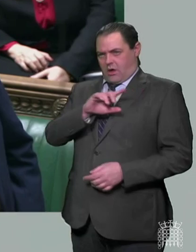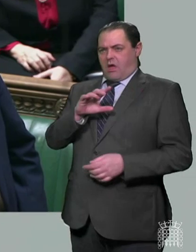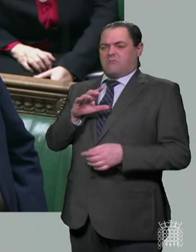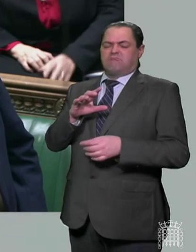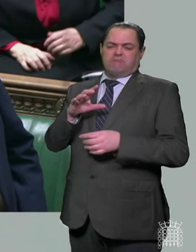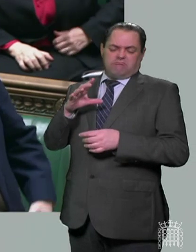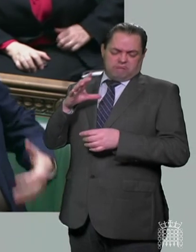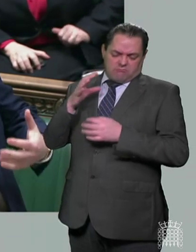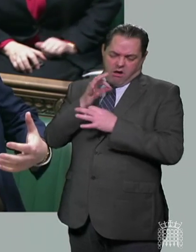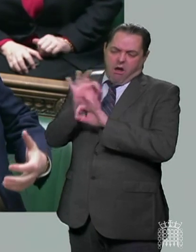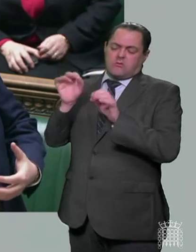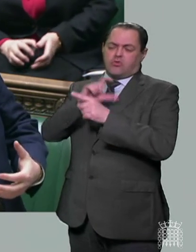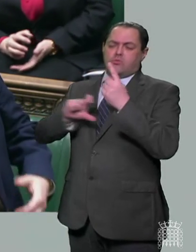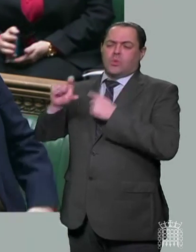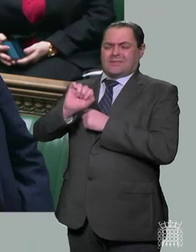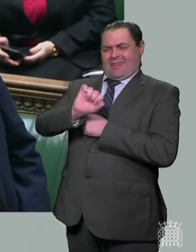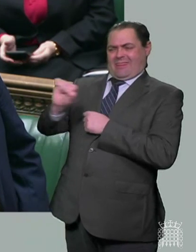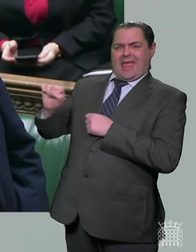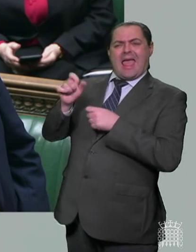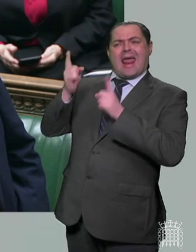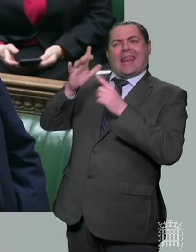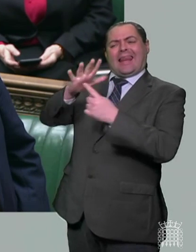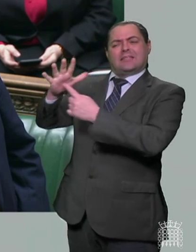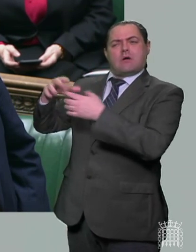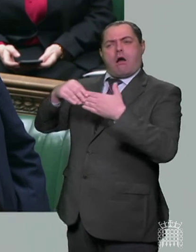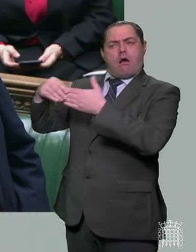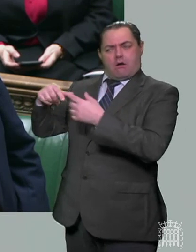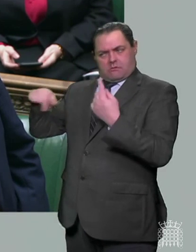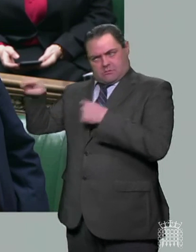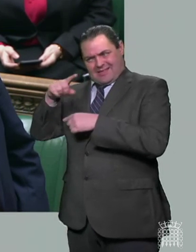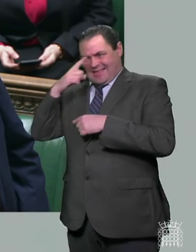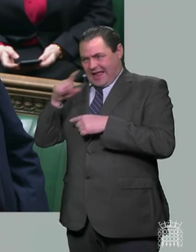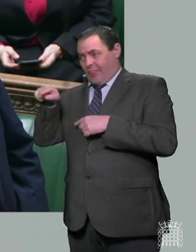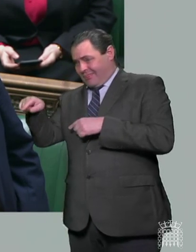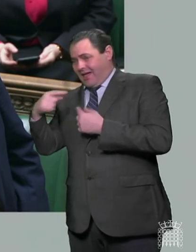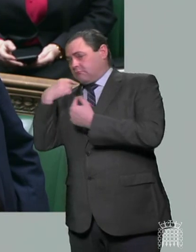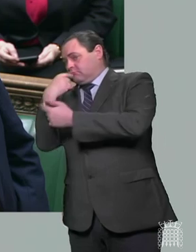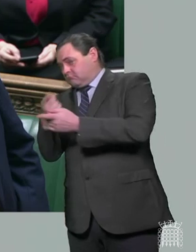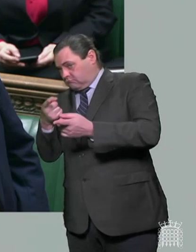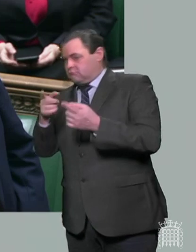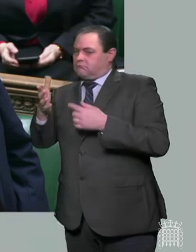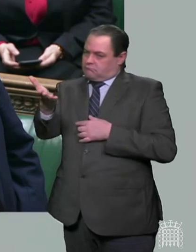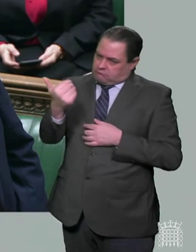quite right, and that is why we are enlisting the help of community leaders up and down the country—anybody who speaks with authority in communities—to get that message across.